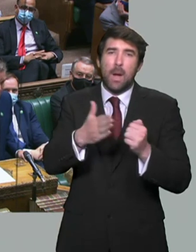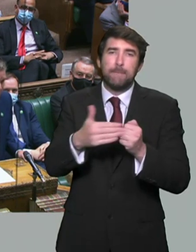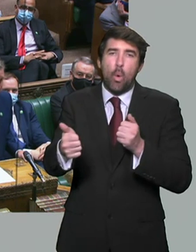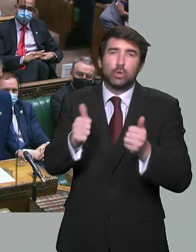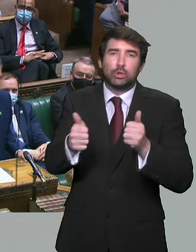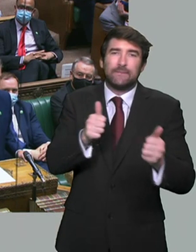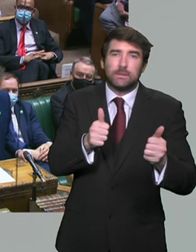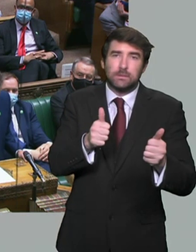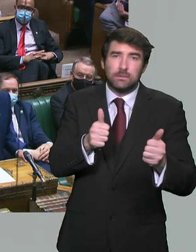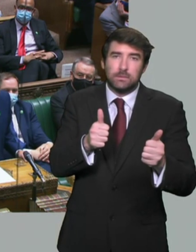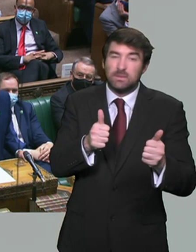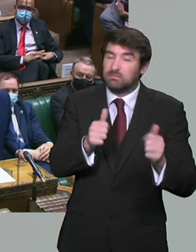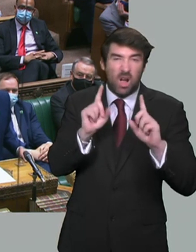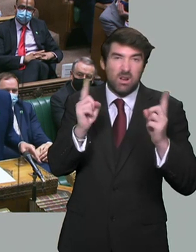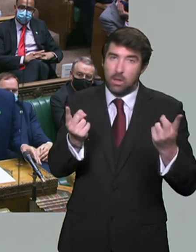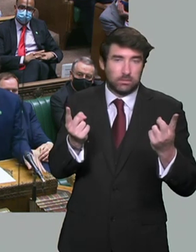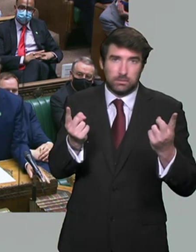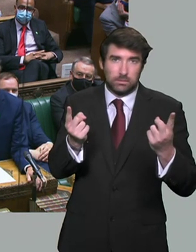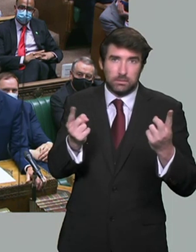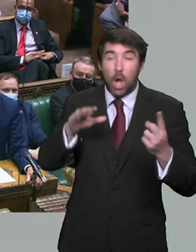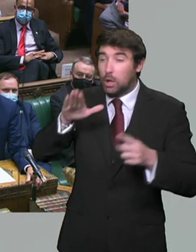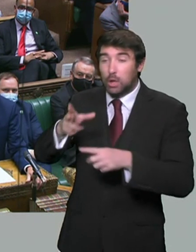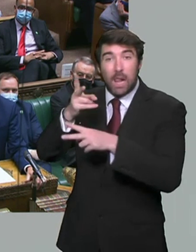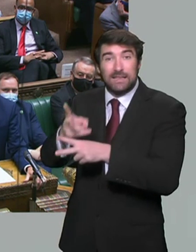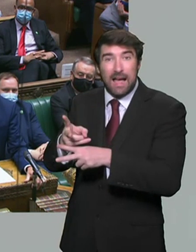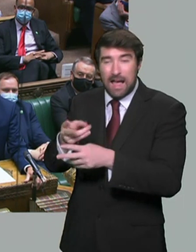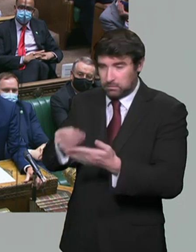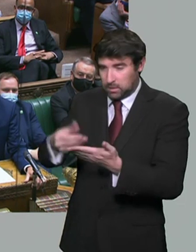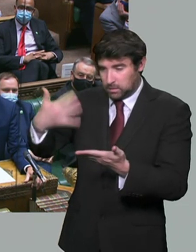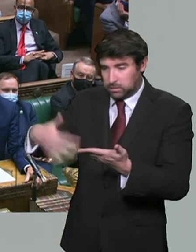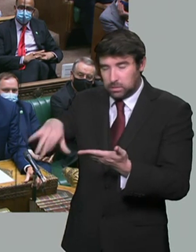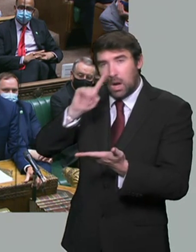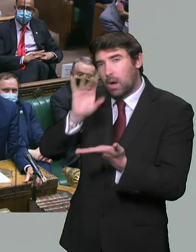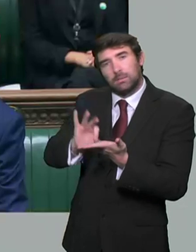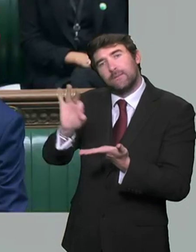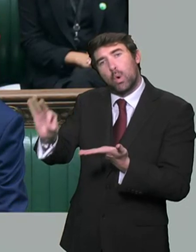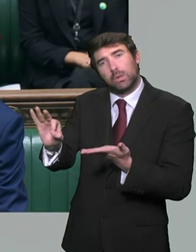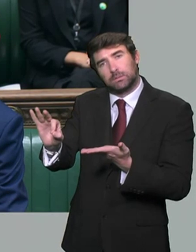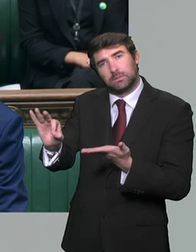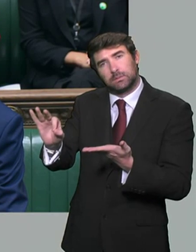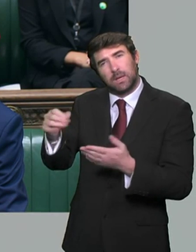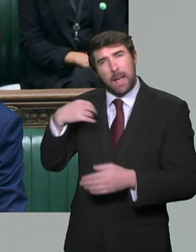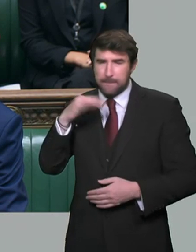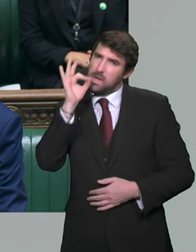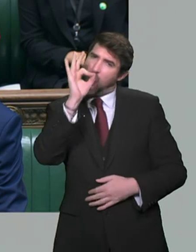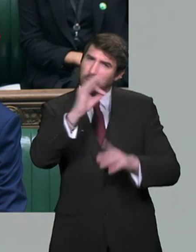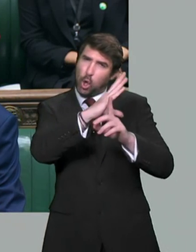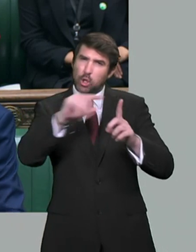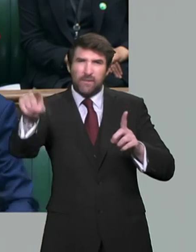She is unable to get further help with childcare. What does the Prime Minister—what does the laughter—say to Rosie?